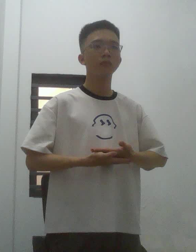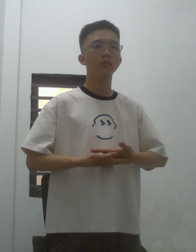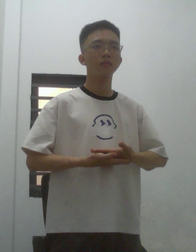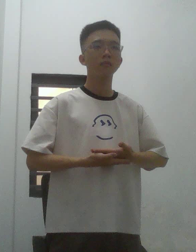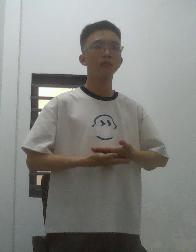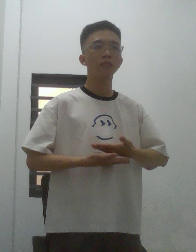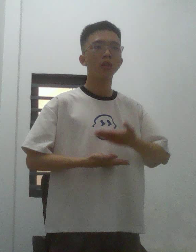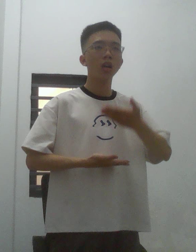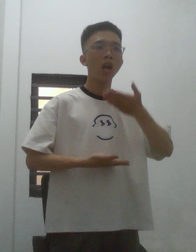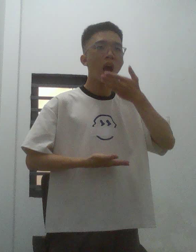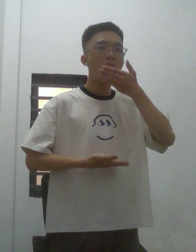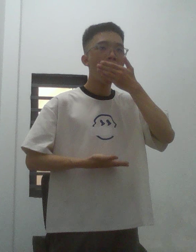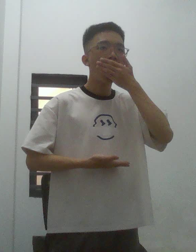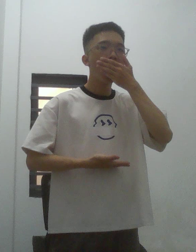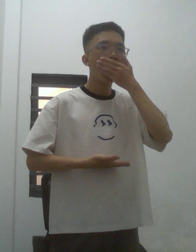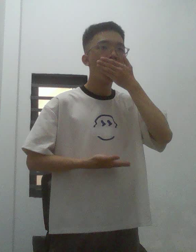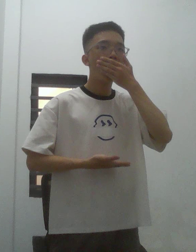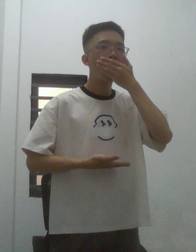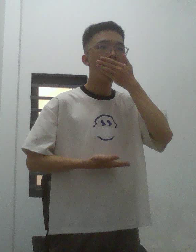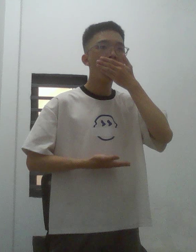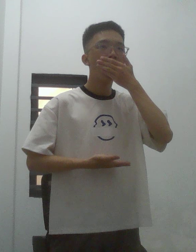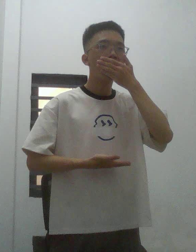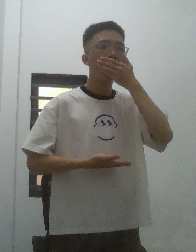sup